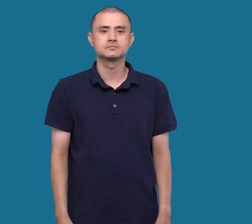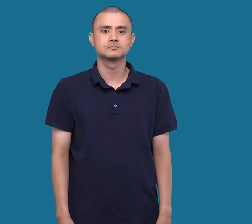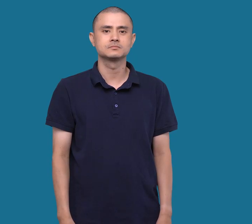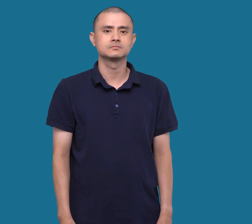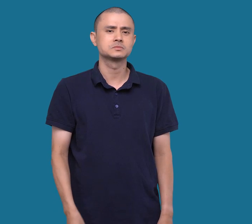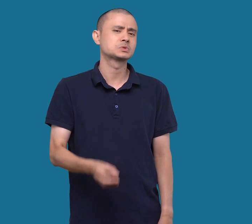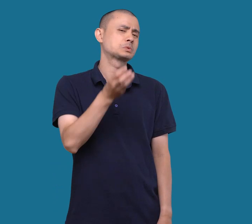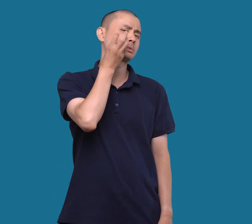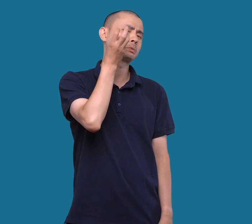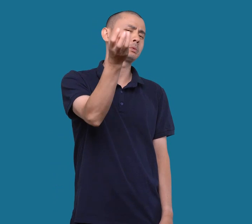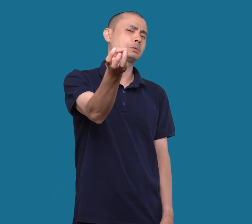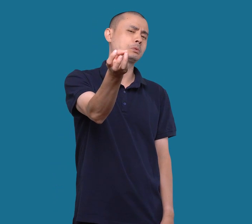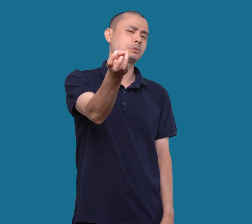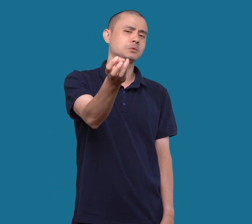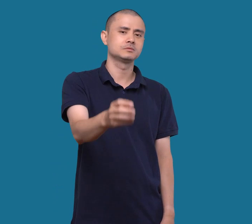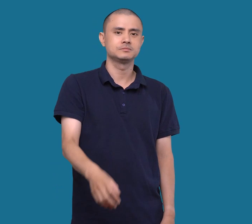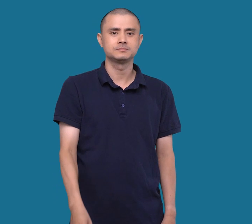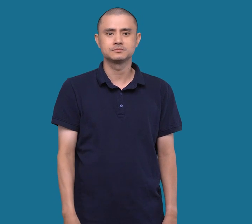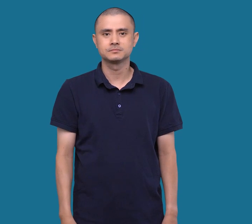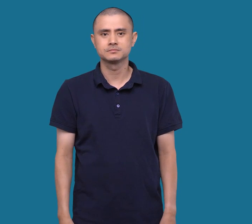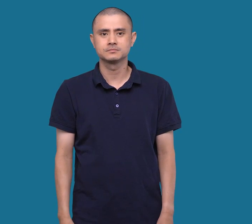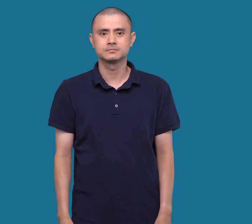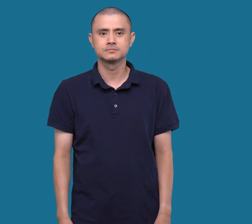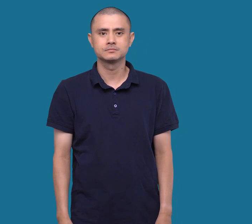chuyện nhỏ